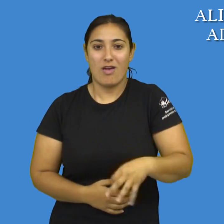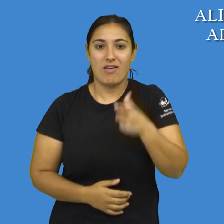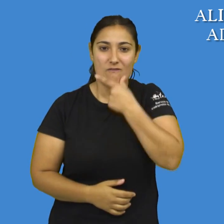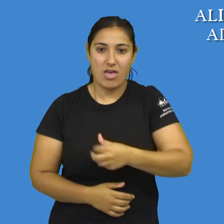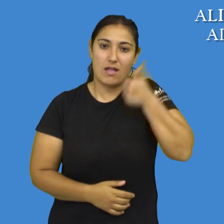fácil